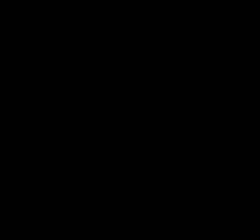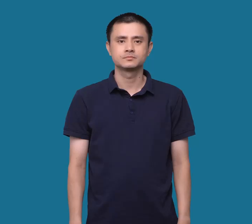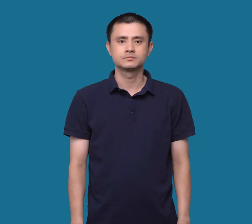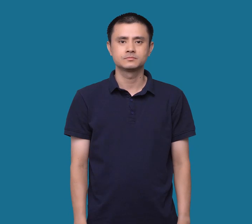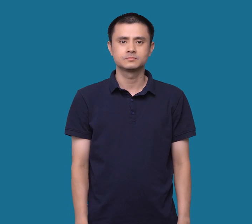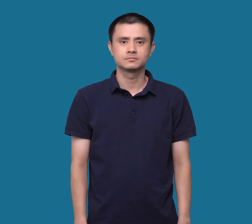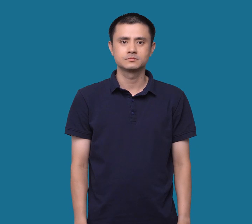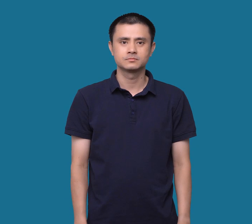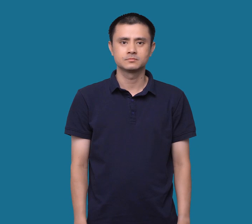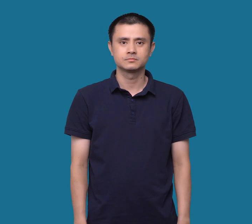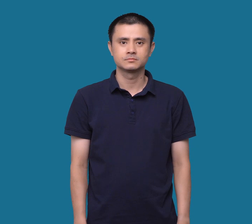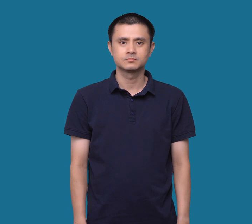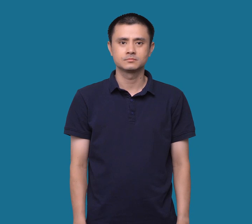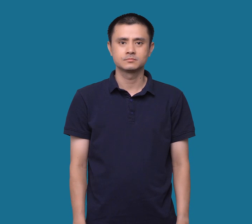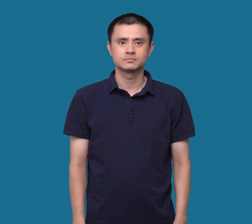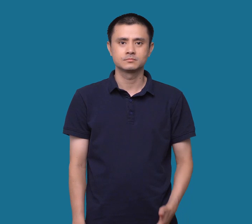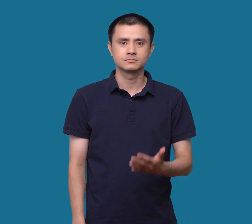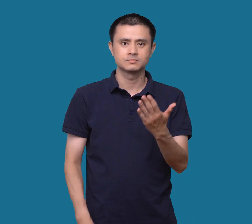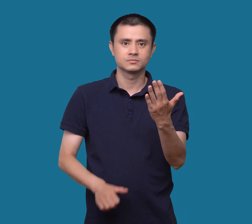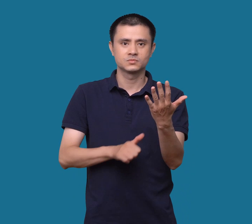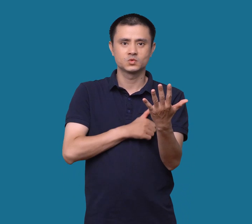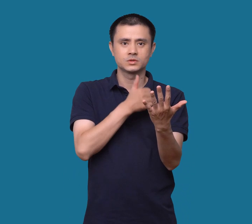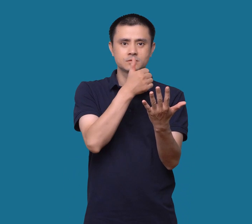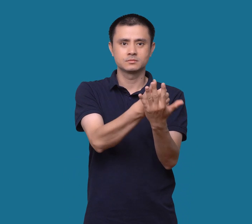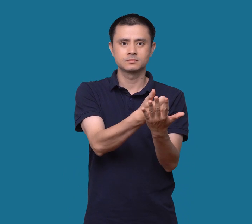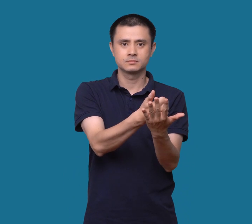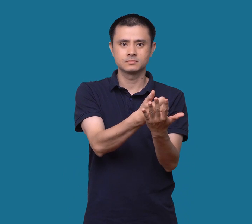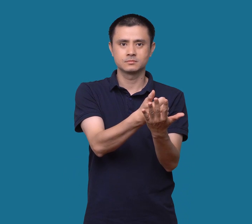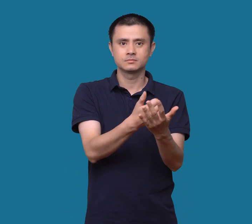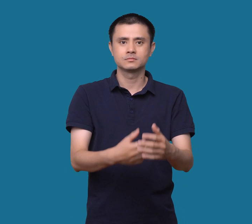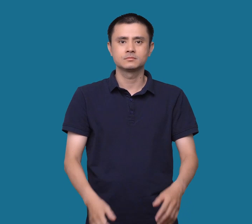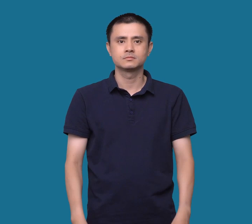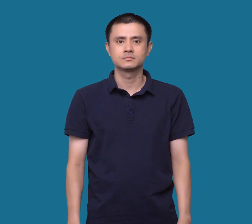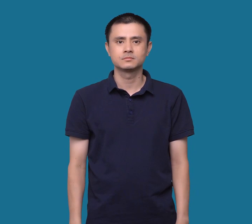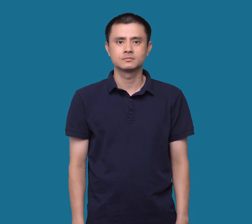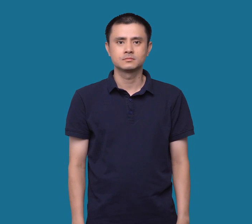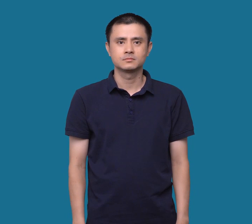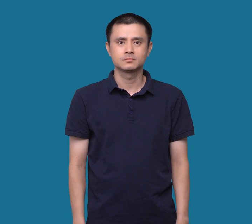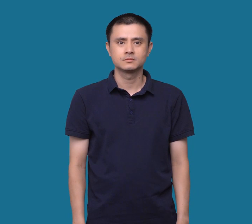ủy quyền